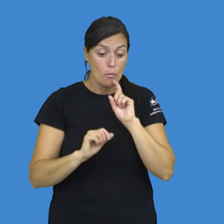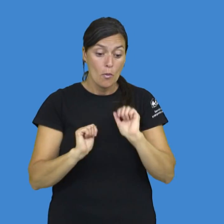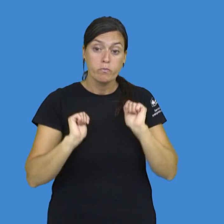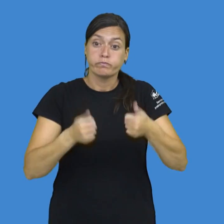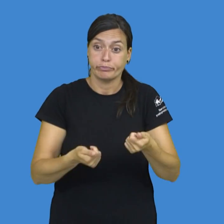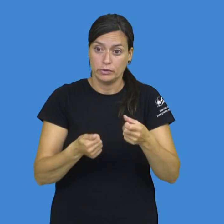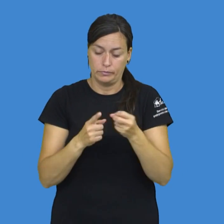empezar